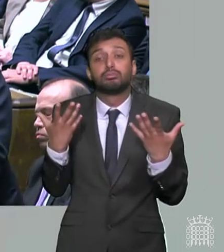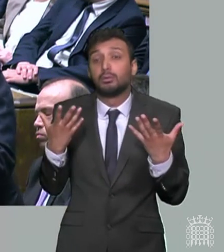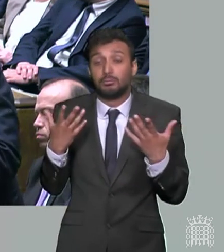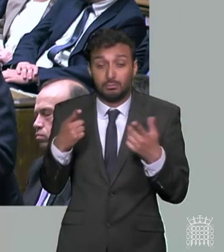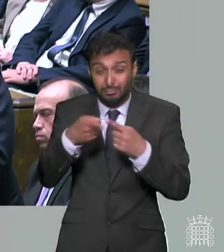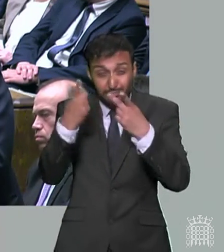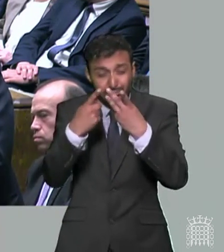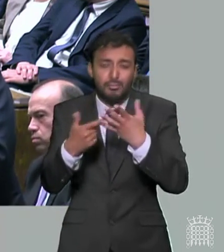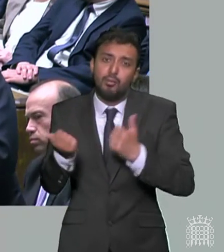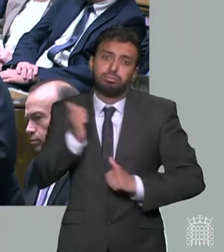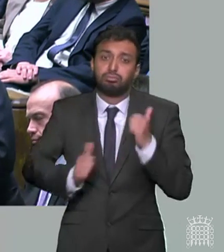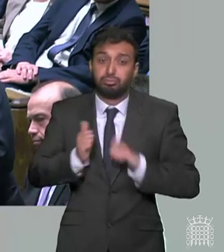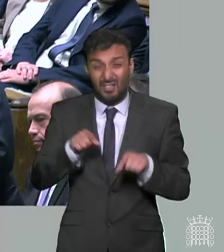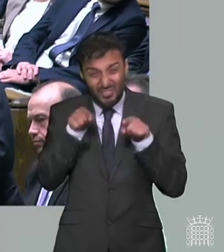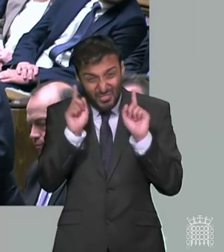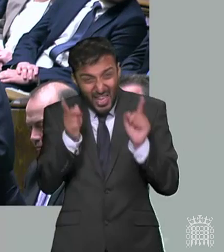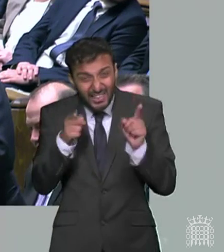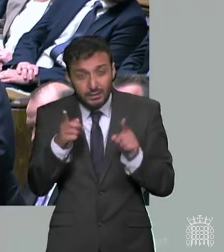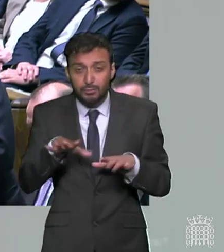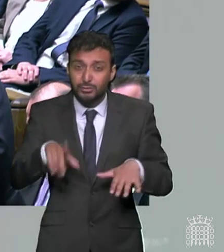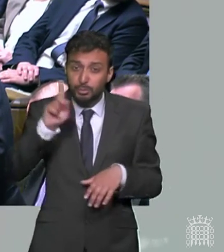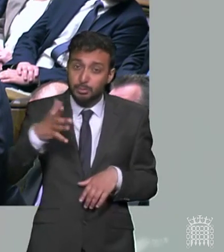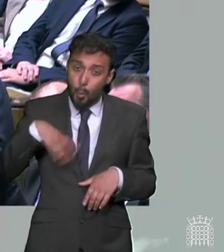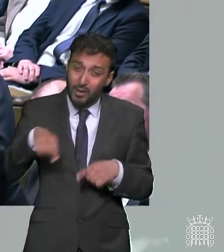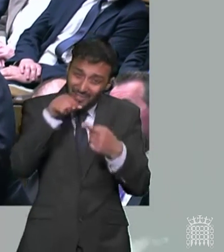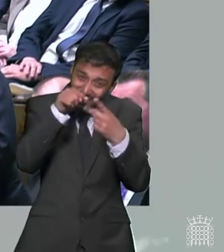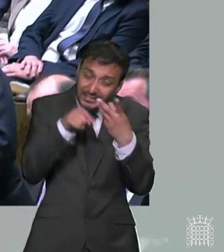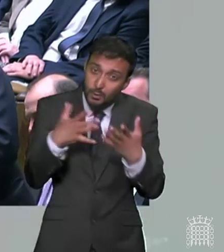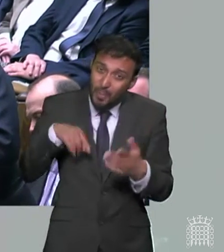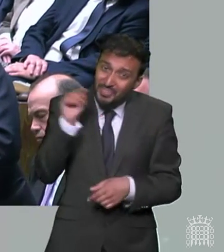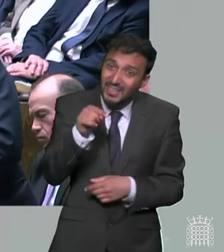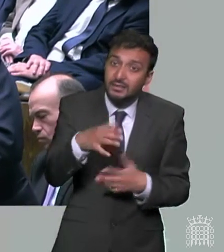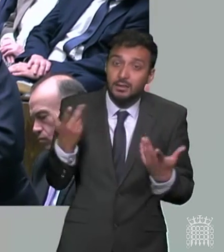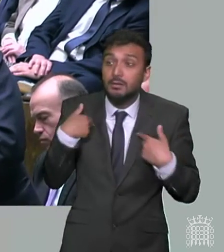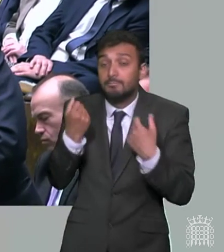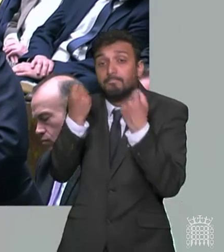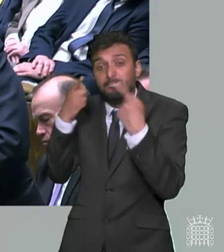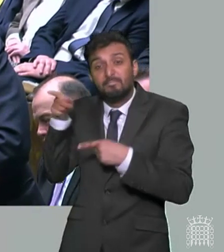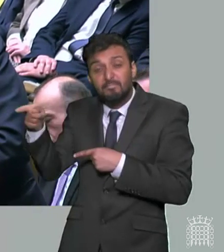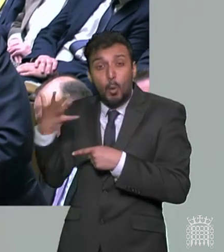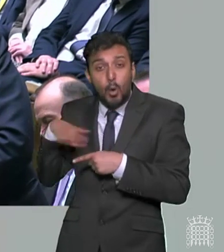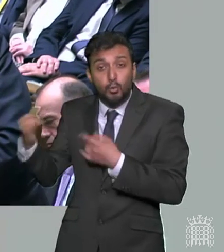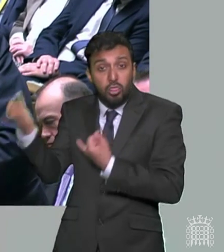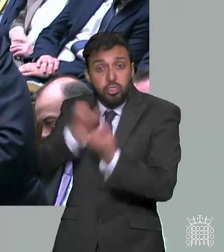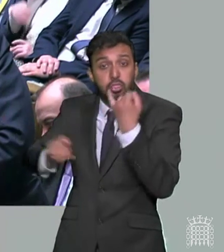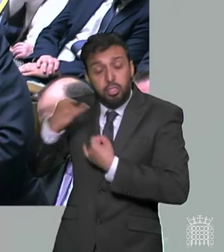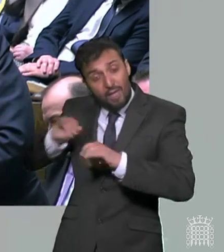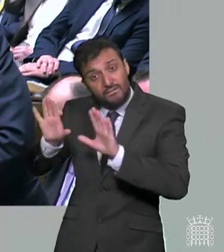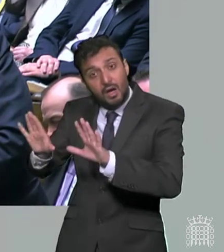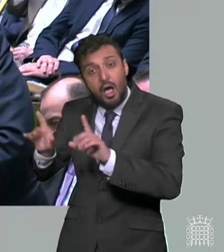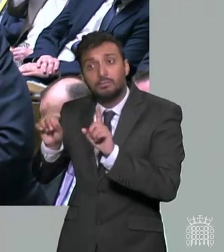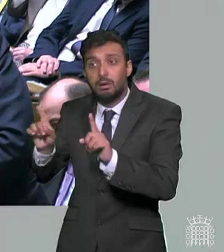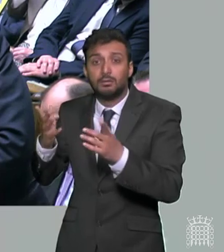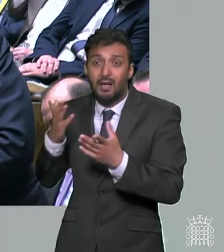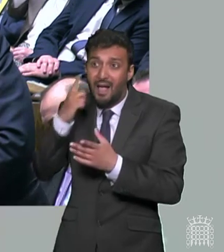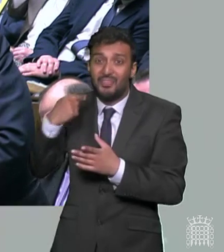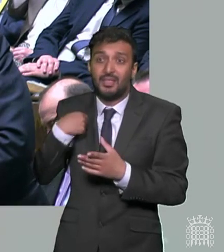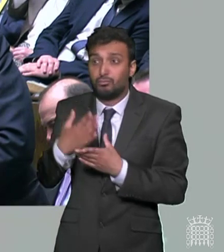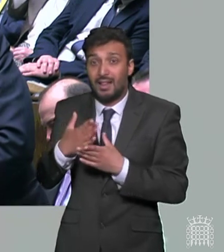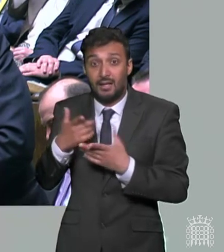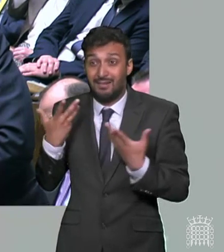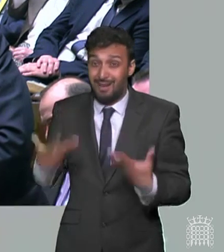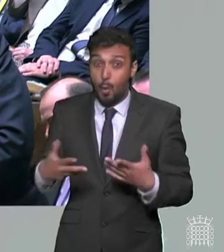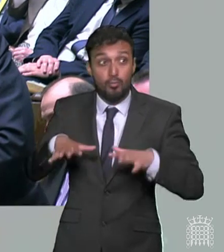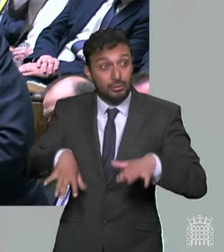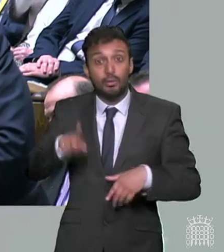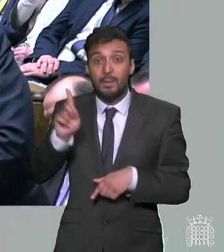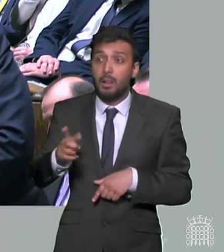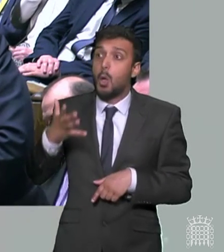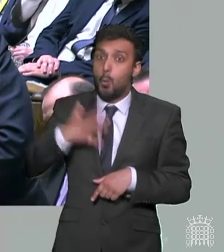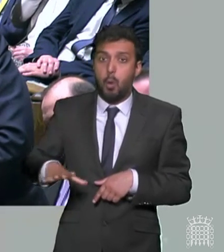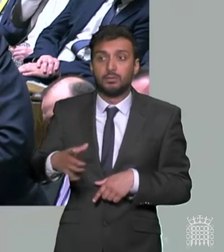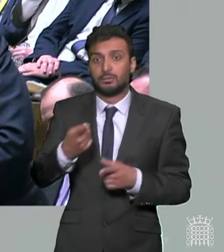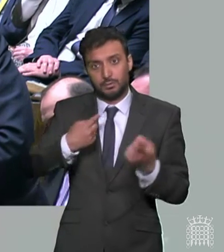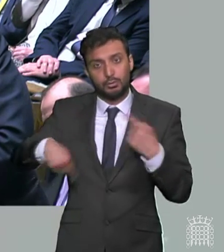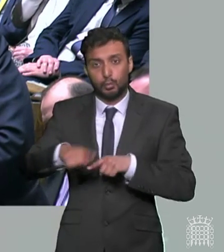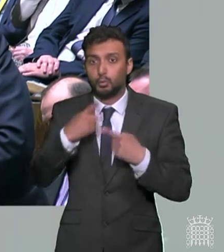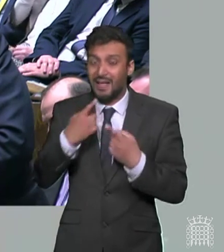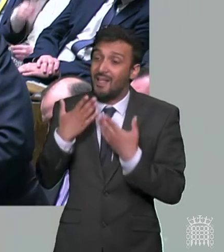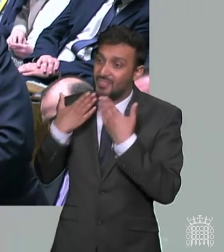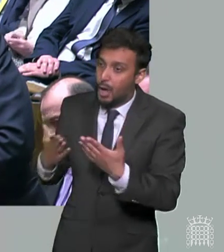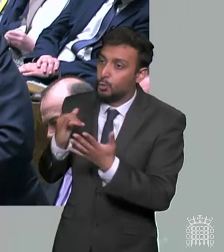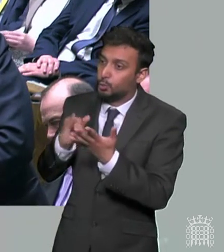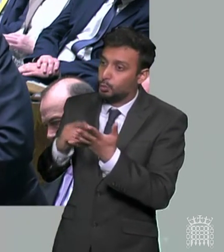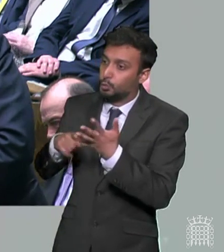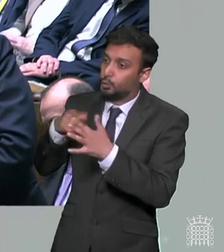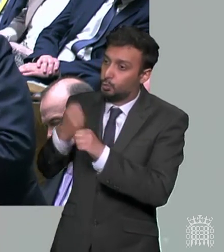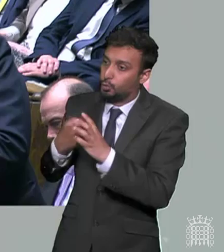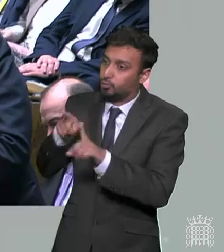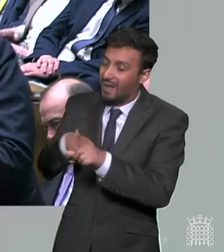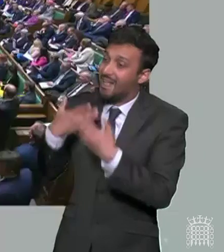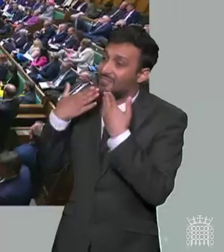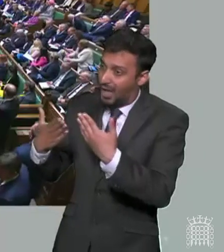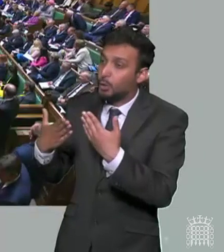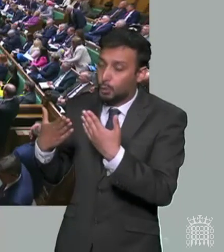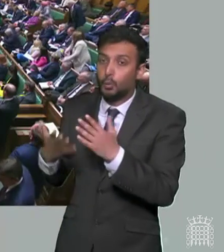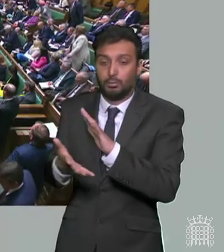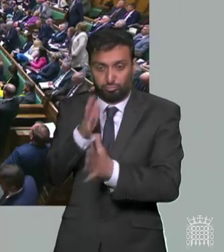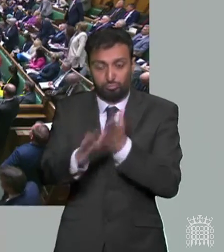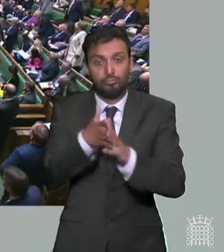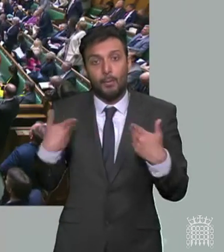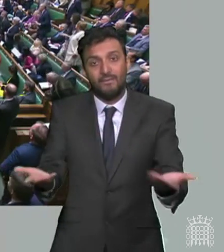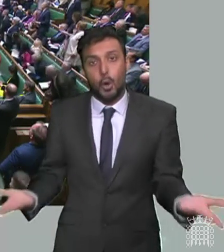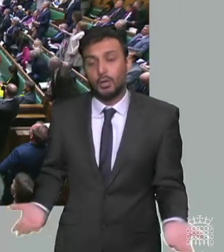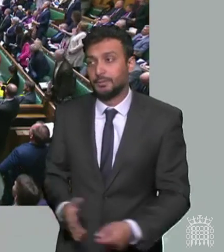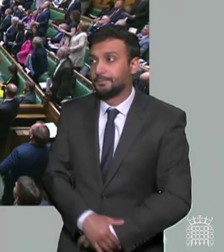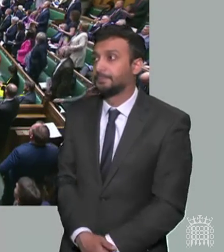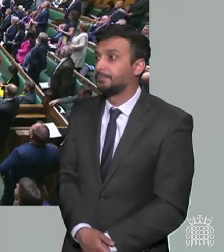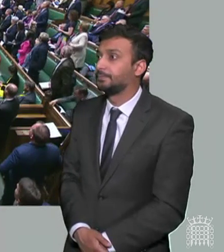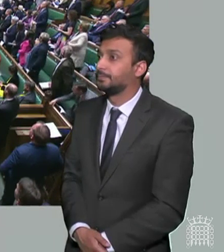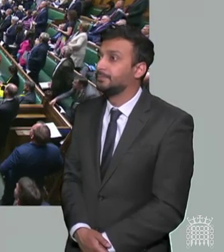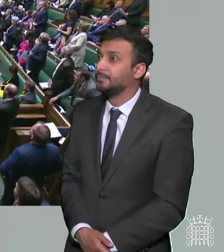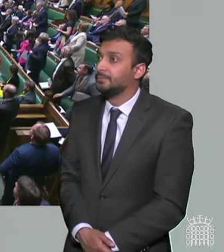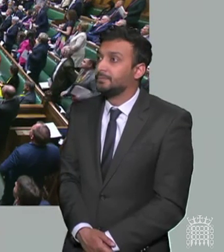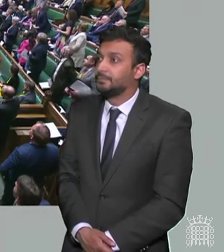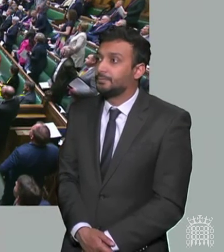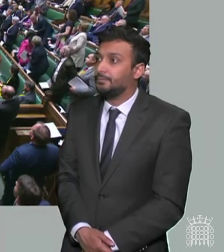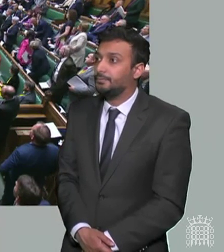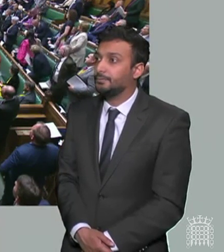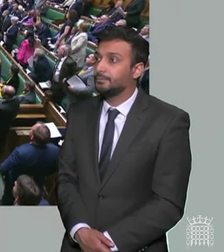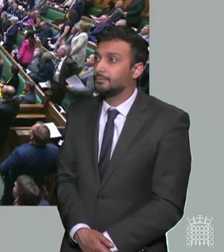That is what the people of this country want. I appreciate that the right honourable and learned Gentleman has his points to make, but I think that, overwhelmingly, the will of this country is for us now to say thank you to Sue Gray and for us collectively to move on.